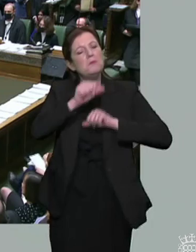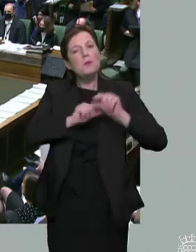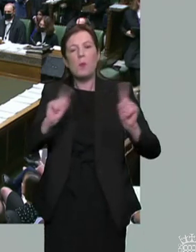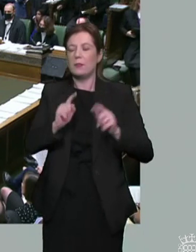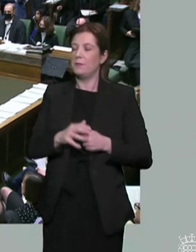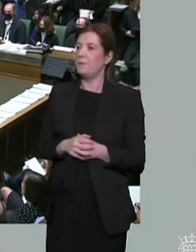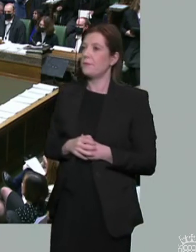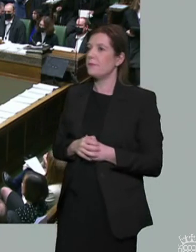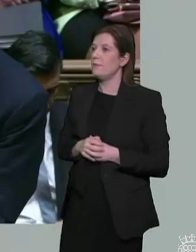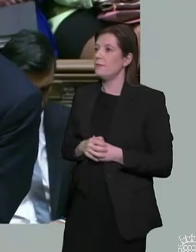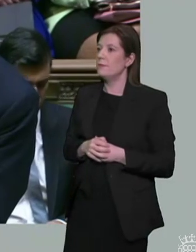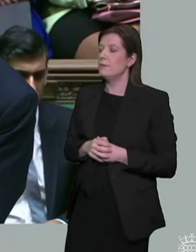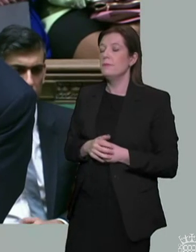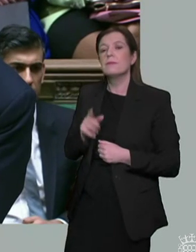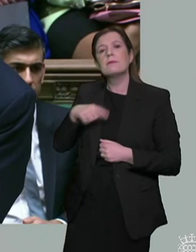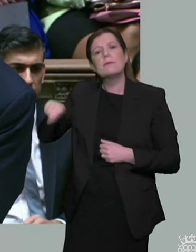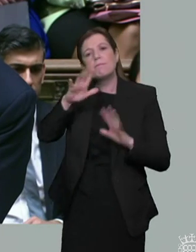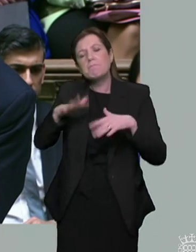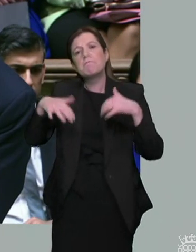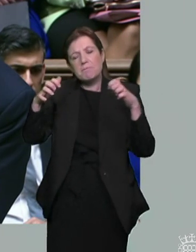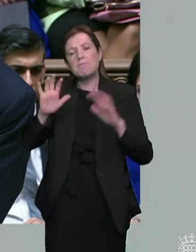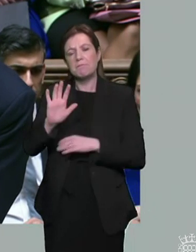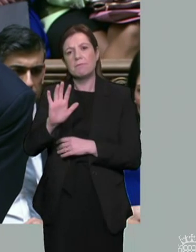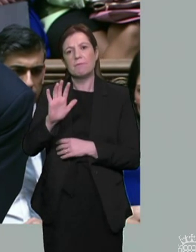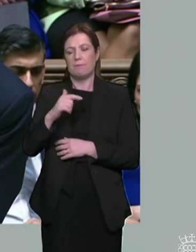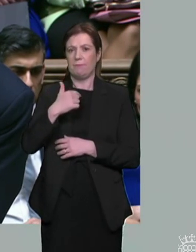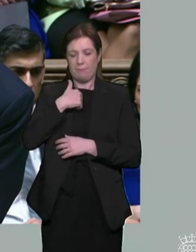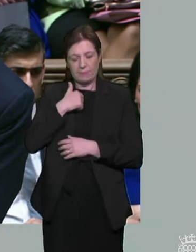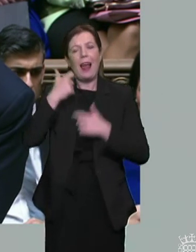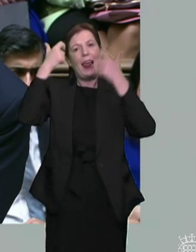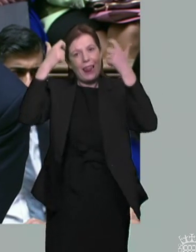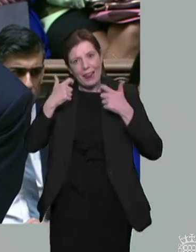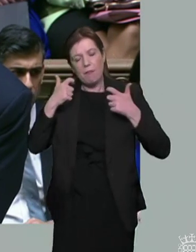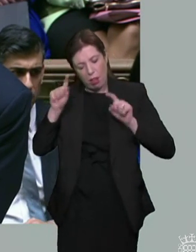I think what the House has already heard is that we are taking legal action—